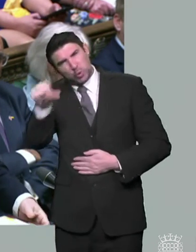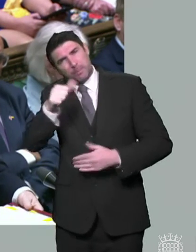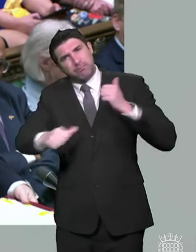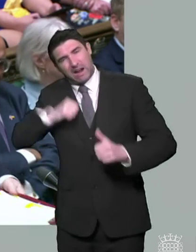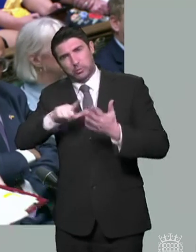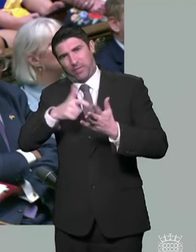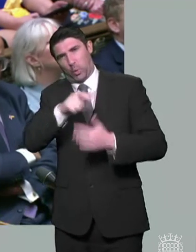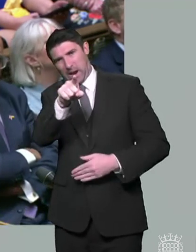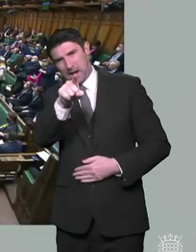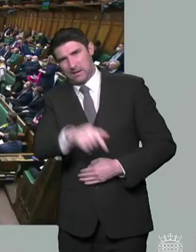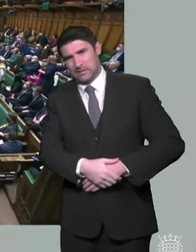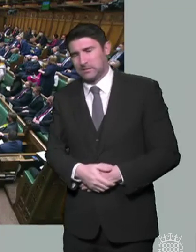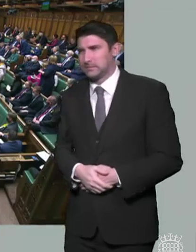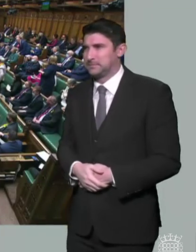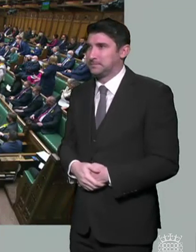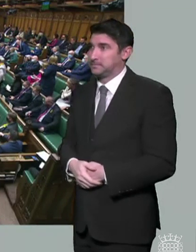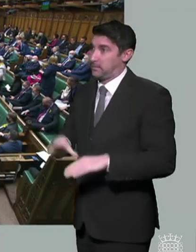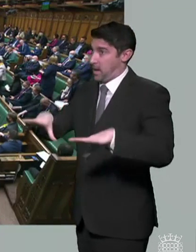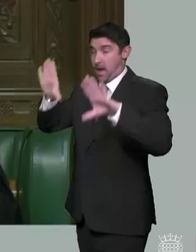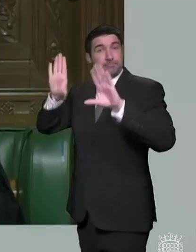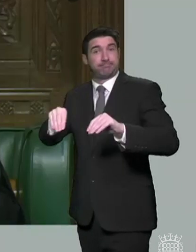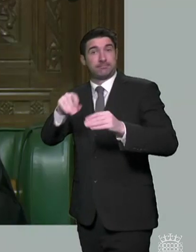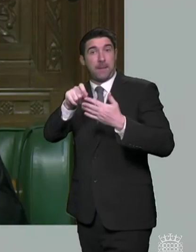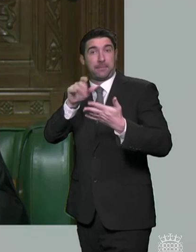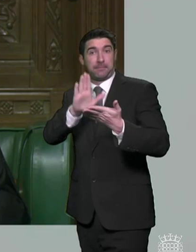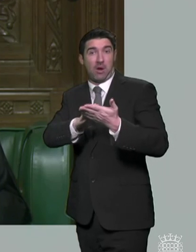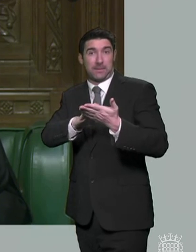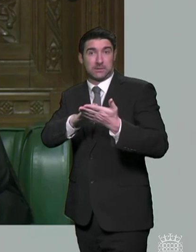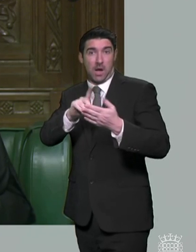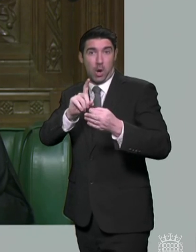The honourable Member should be proud of what the UK is doing.